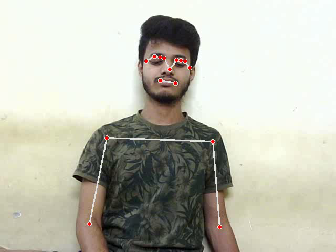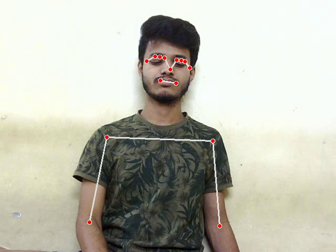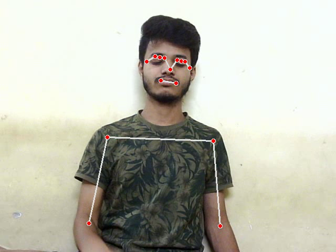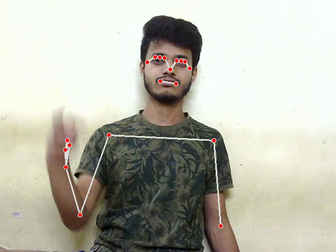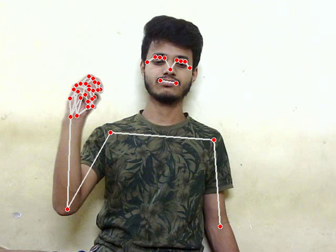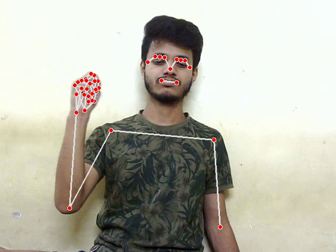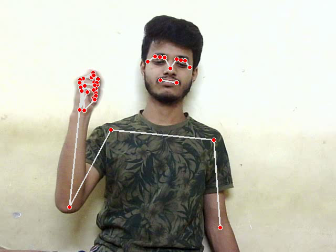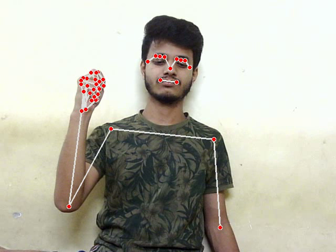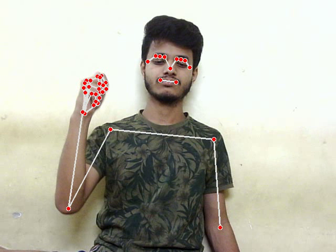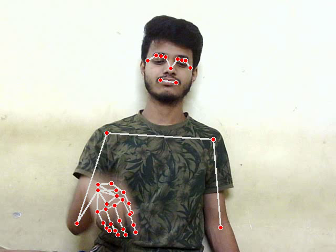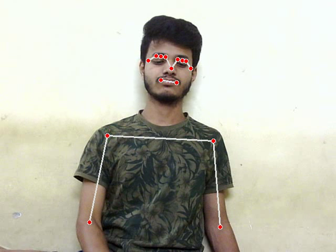bathroom